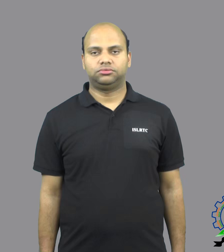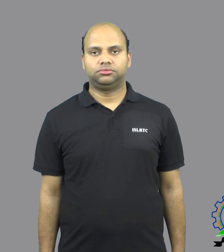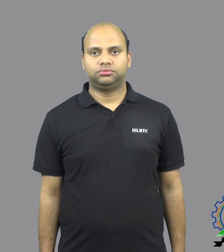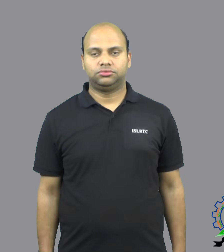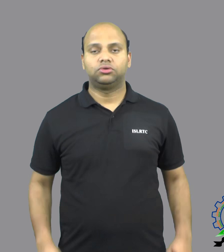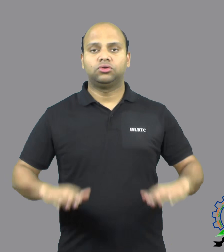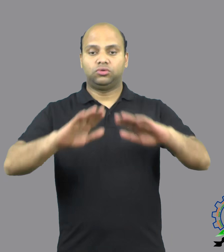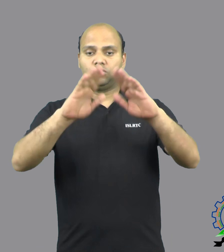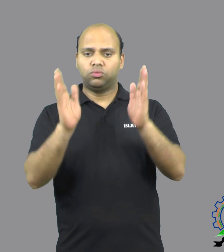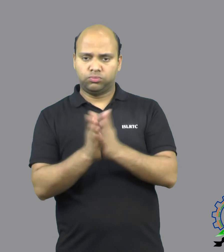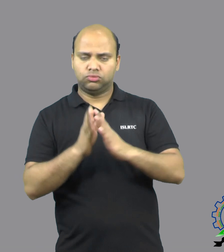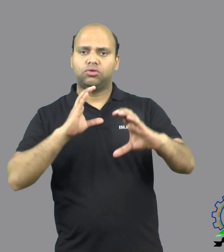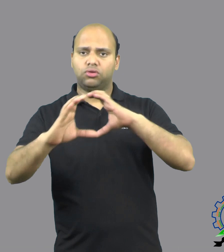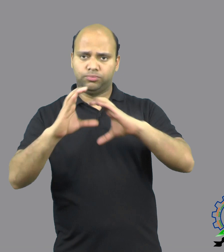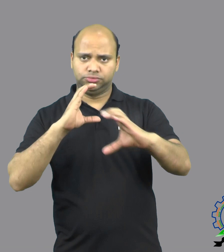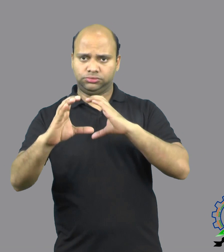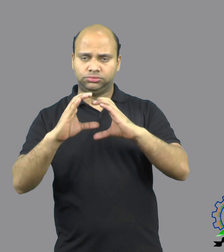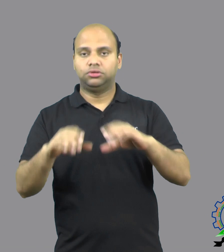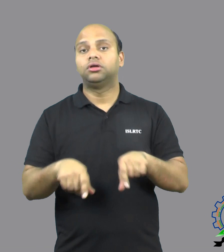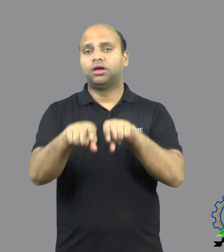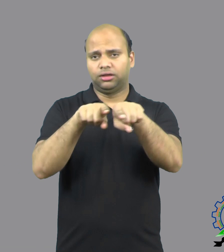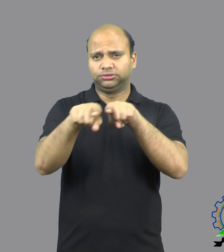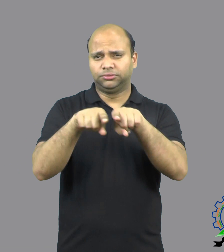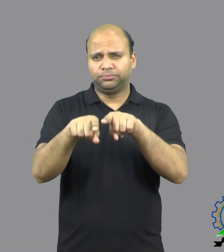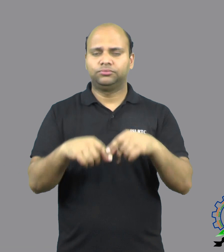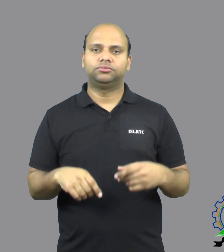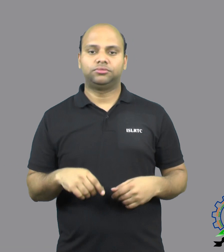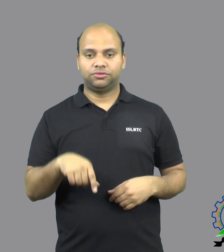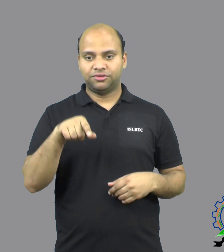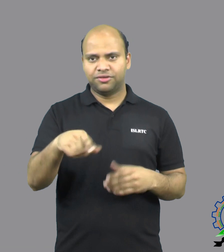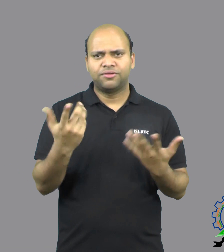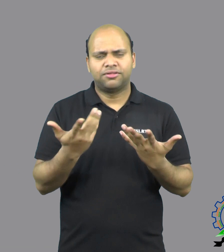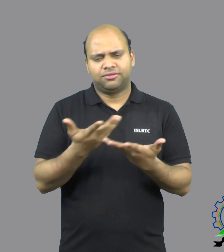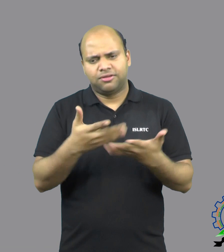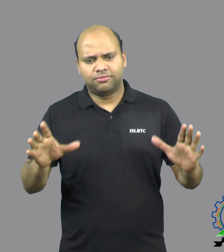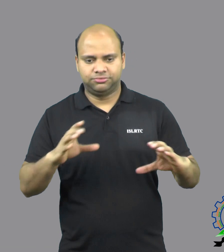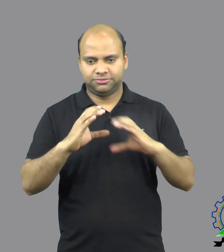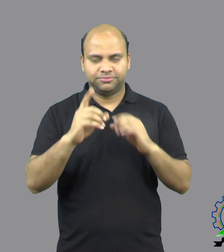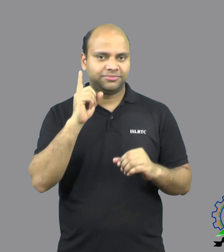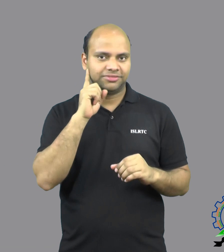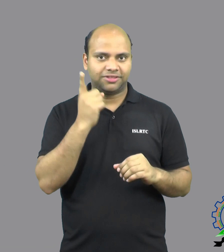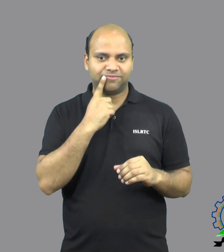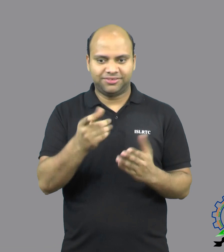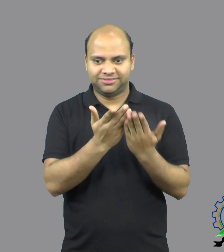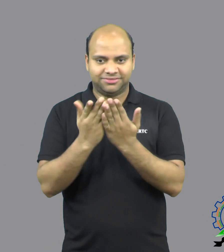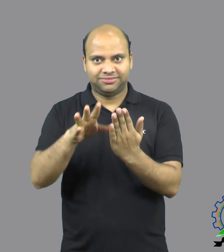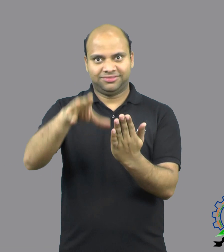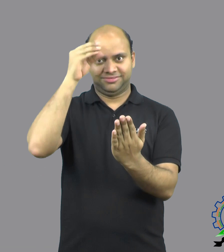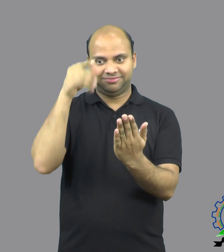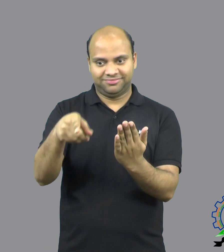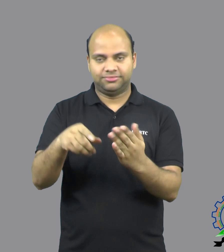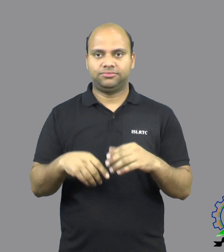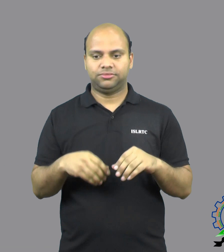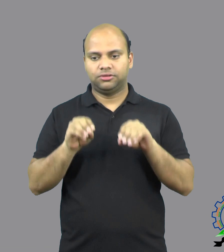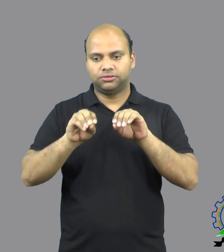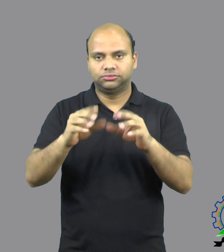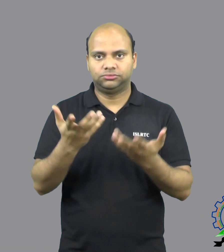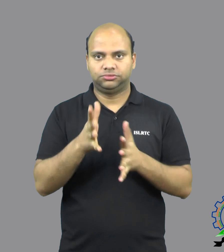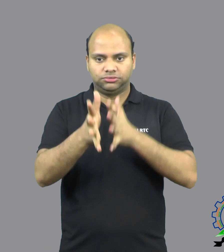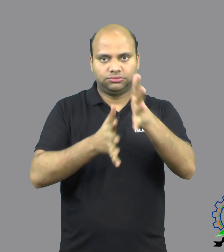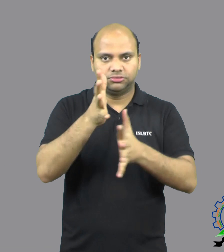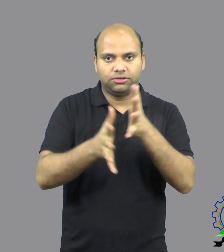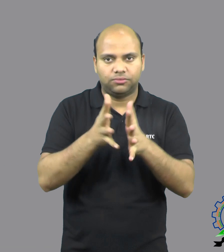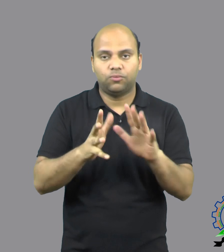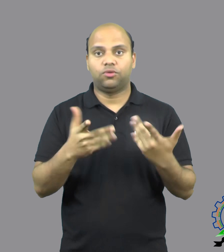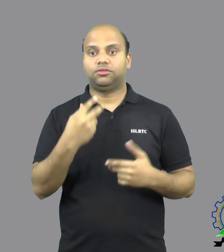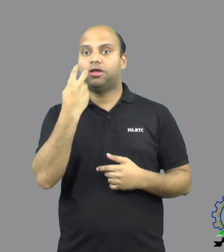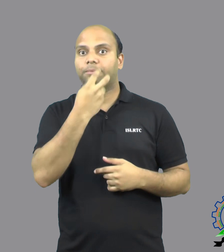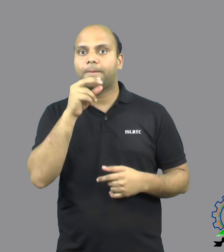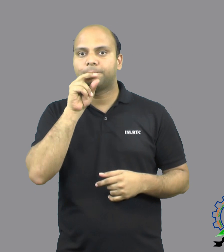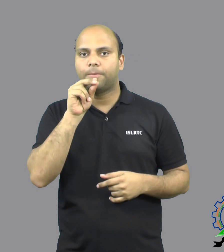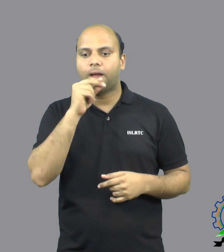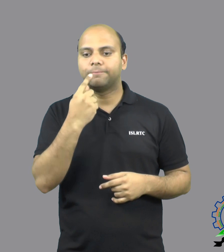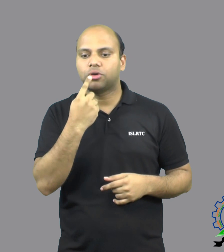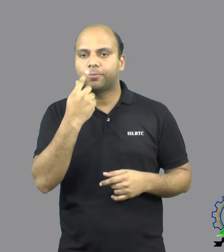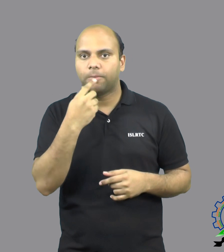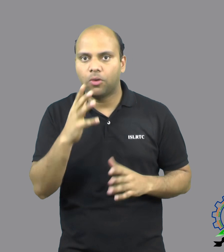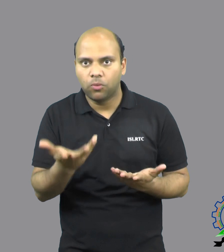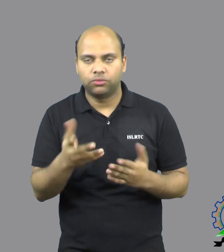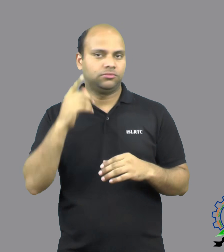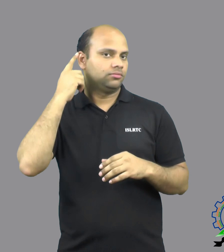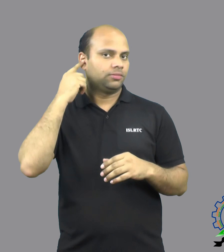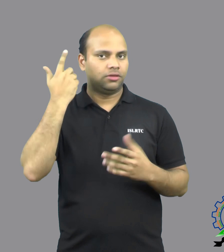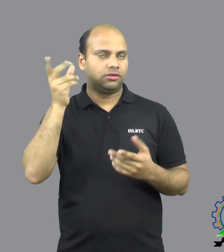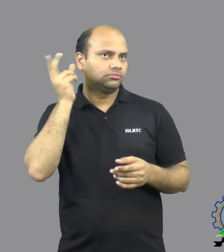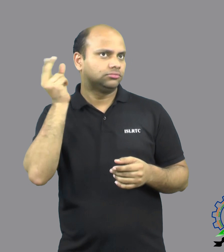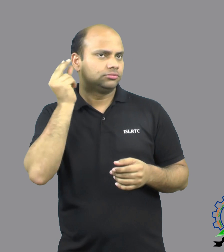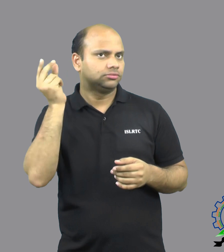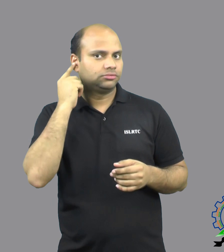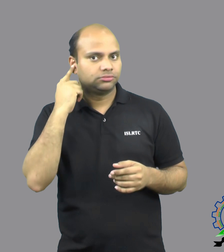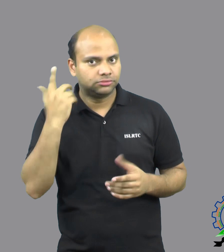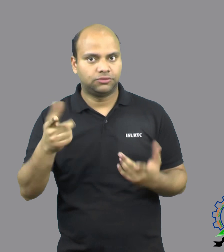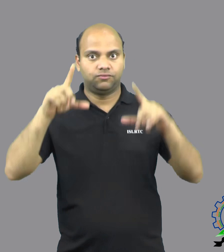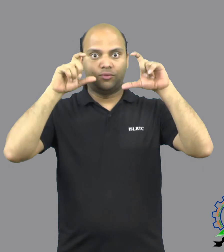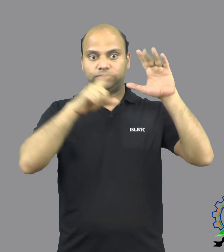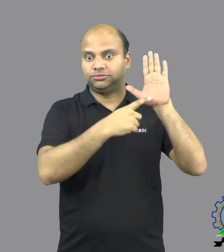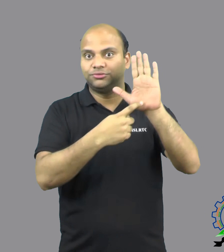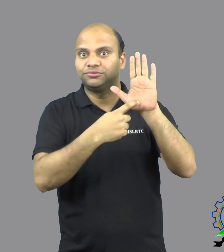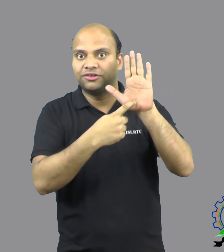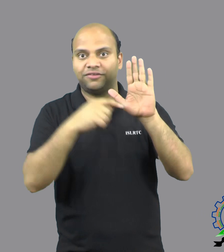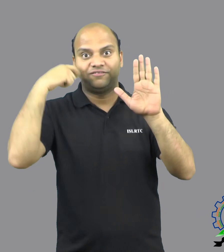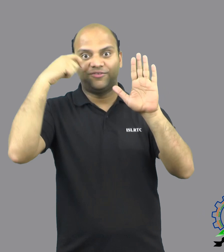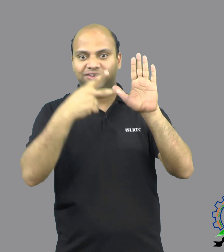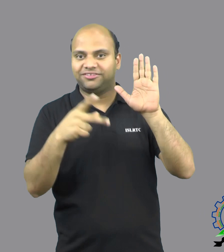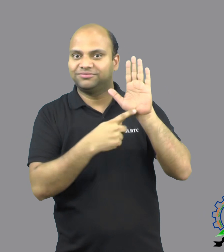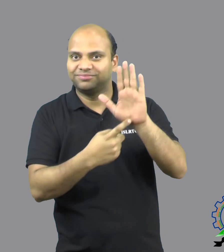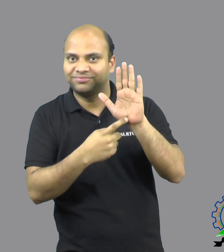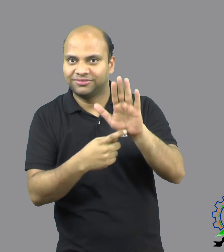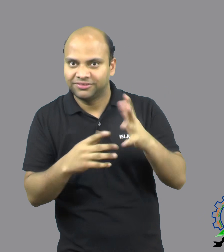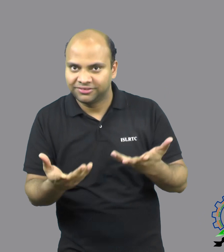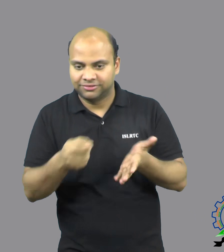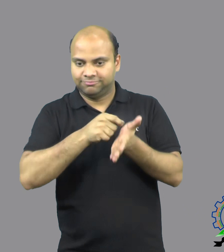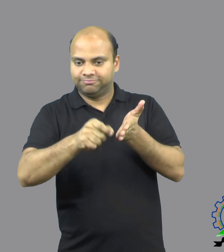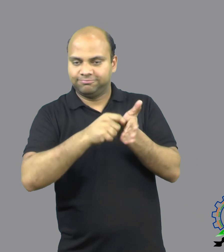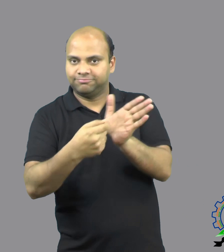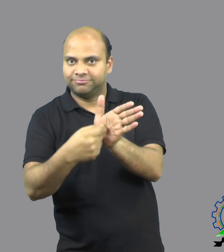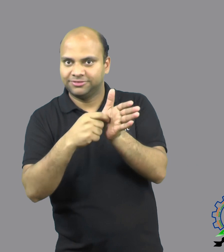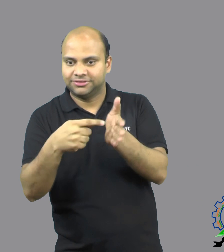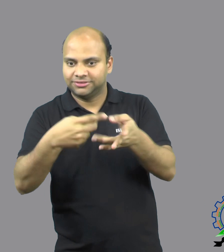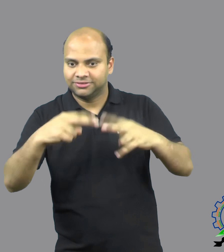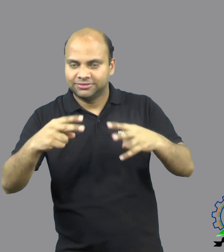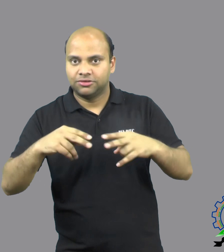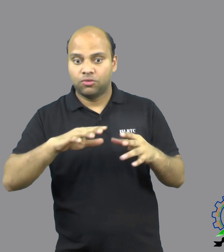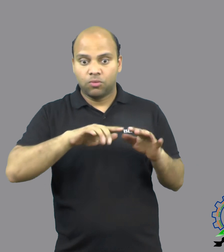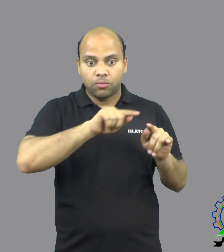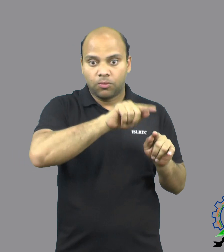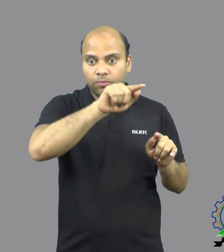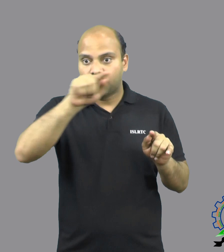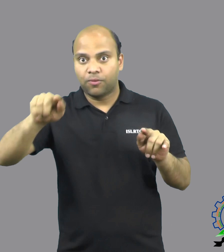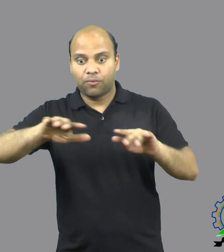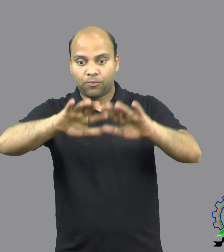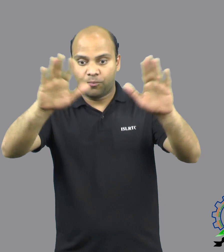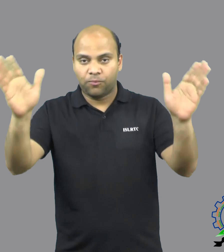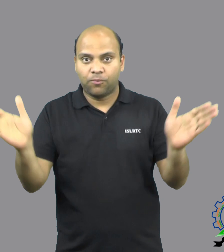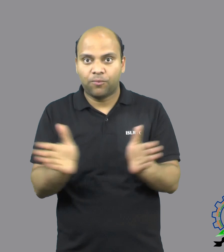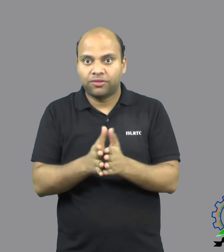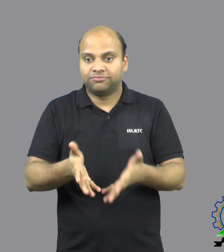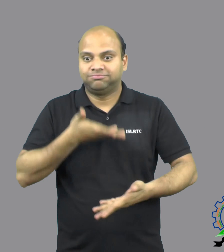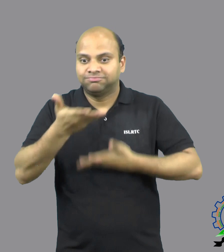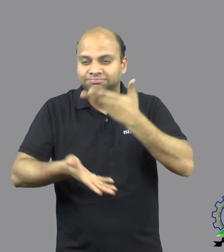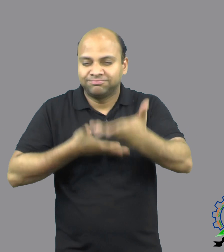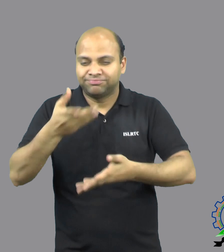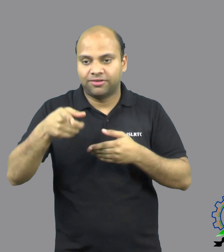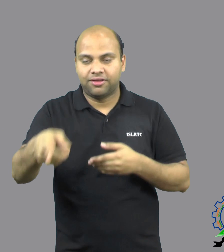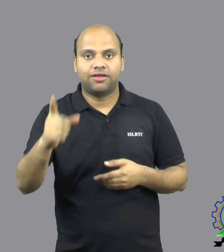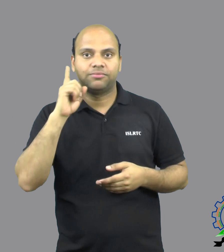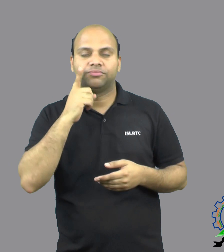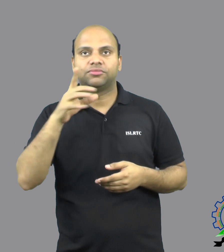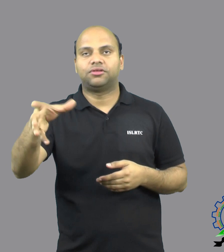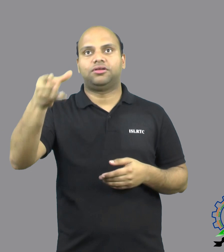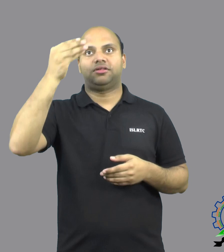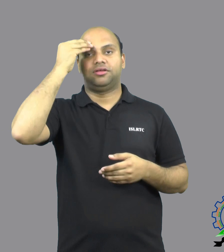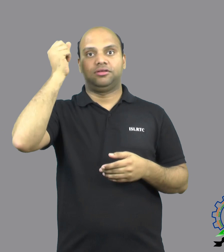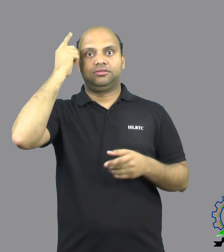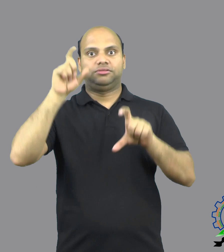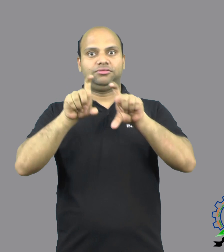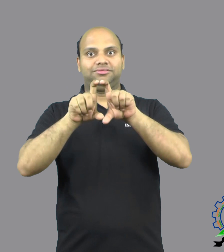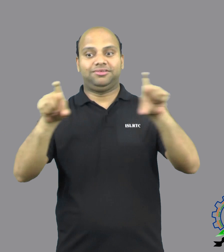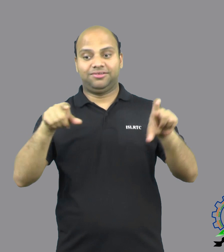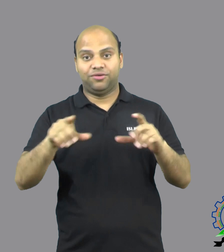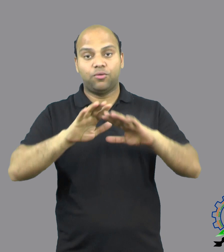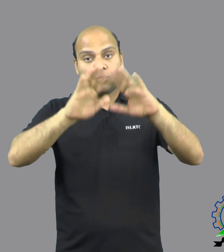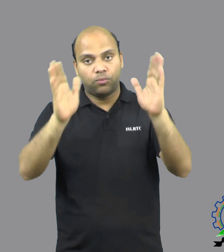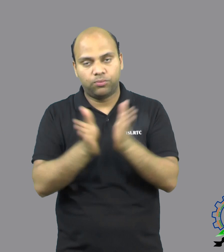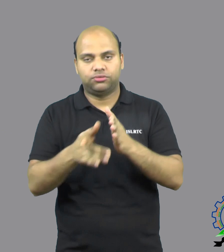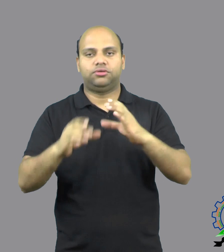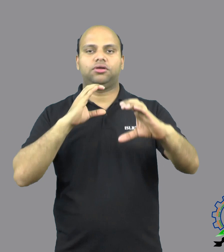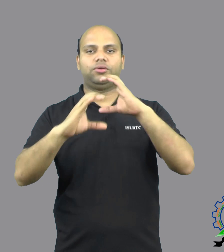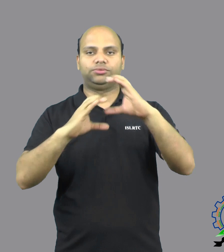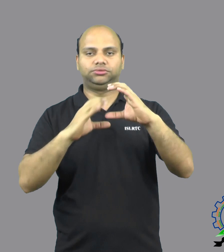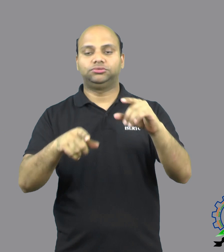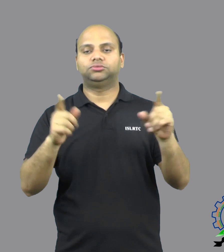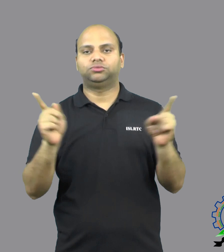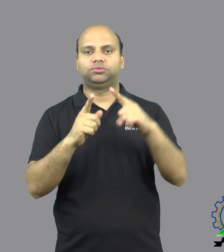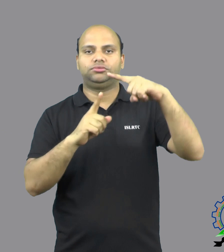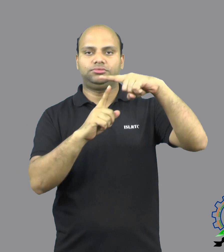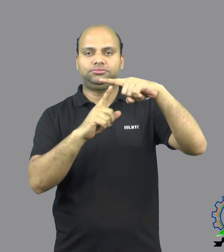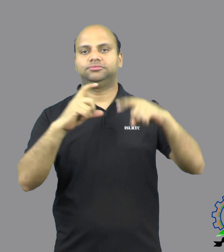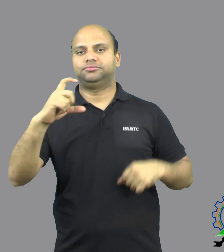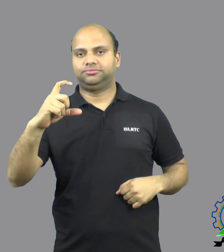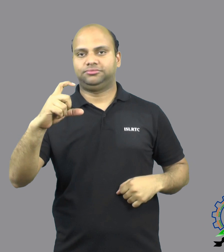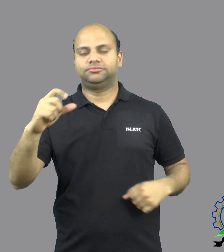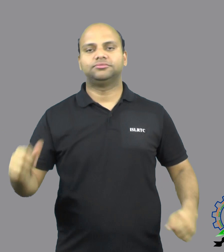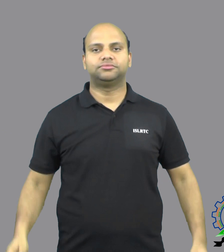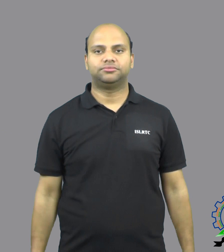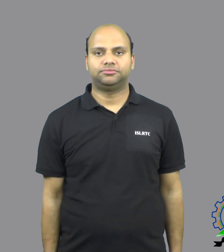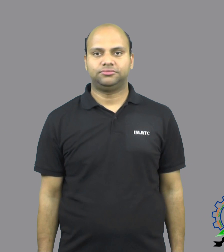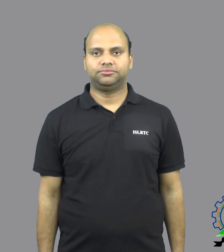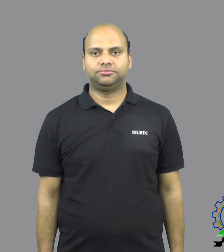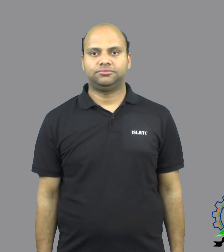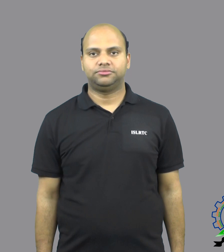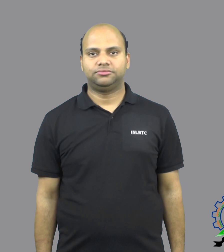Total Communication